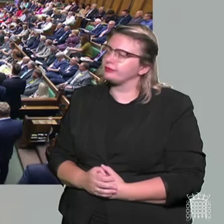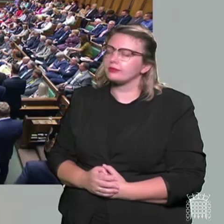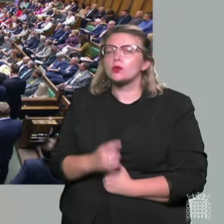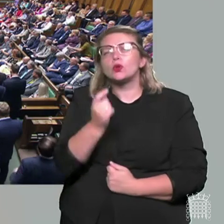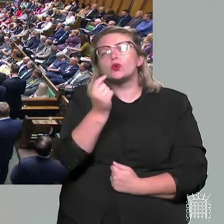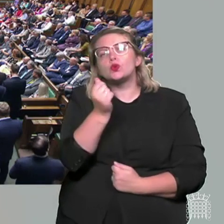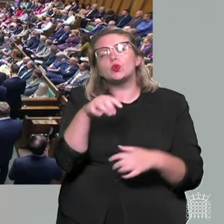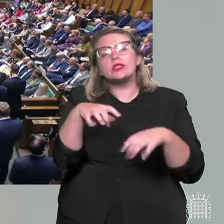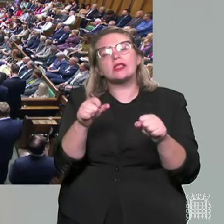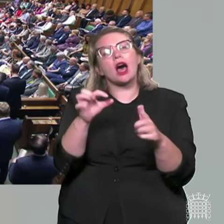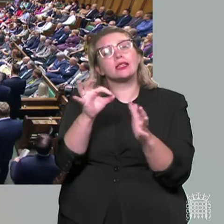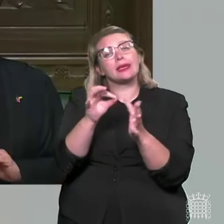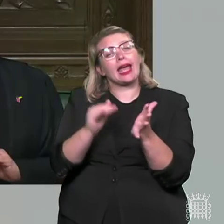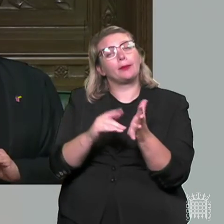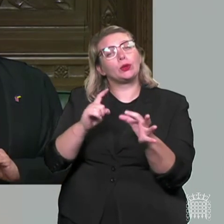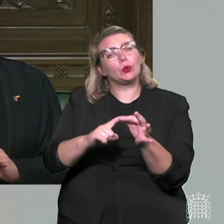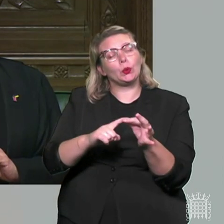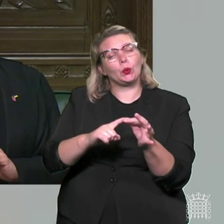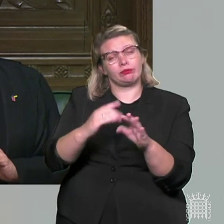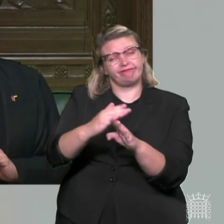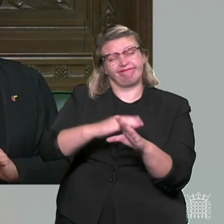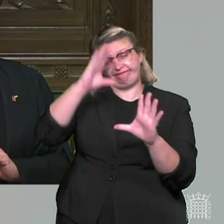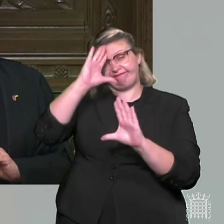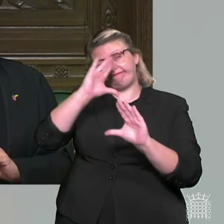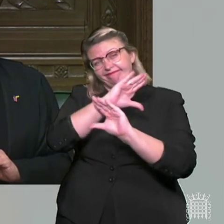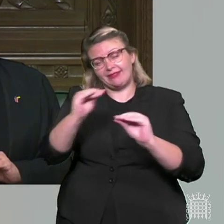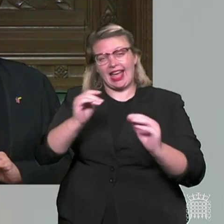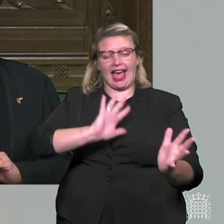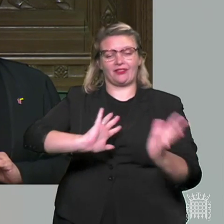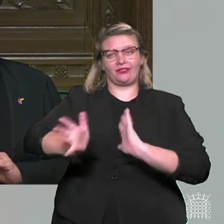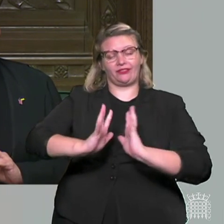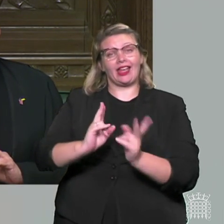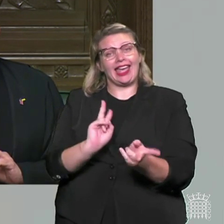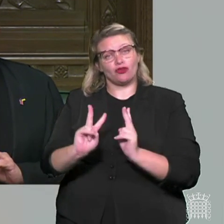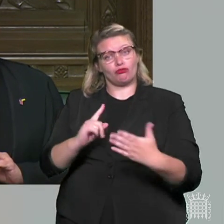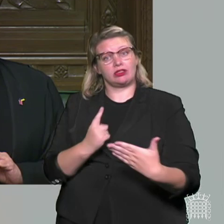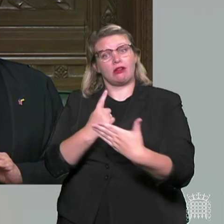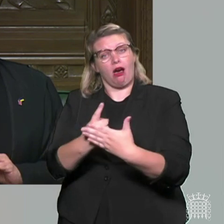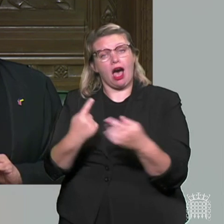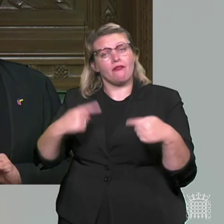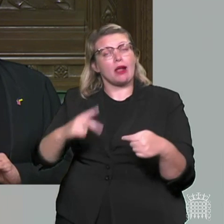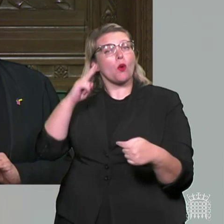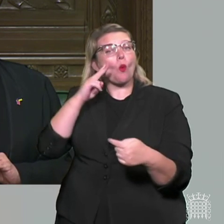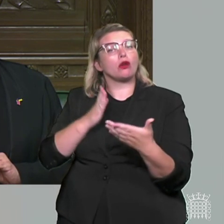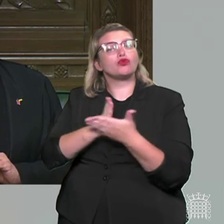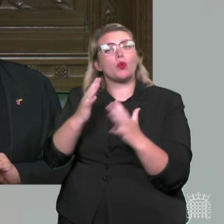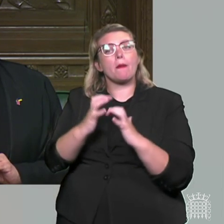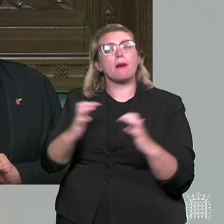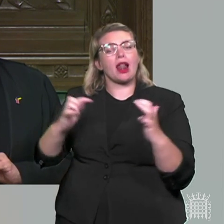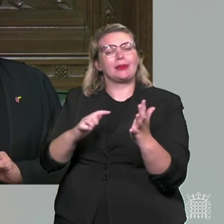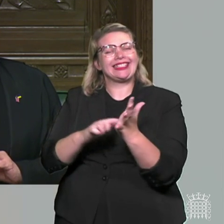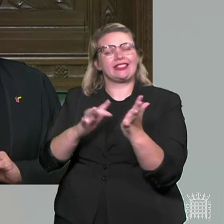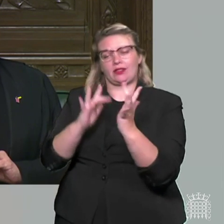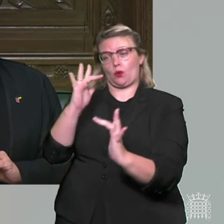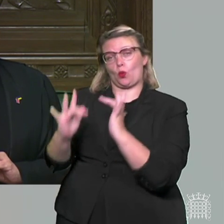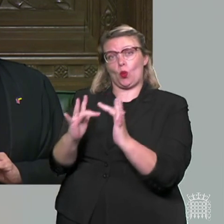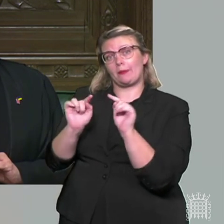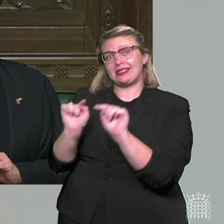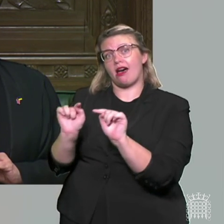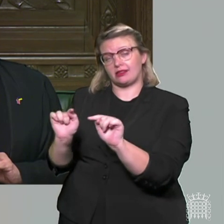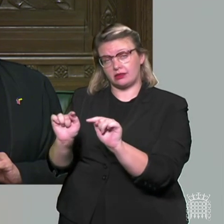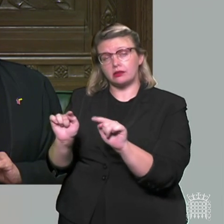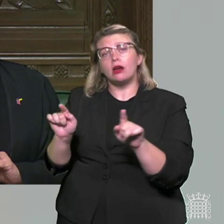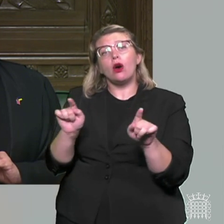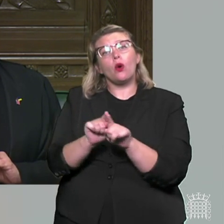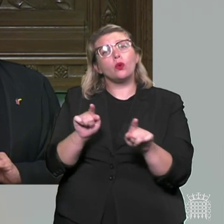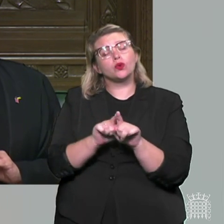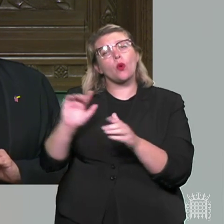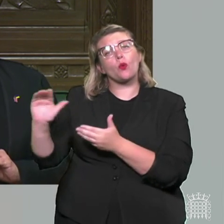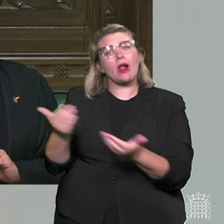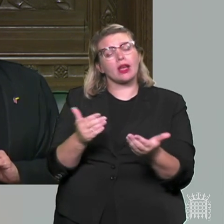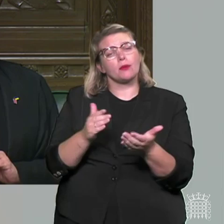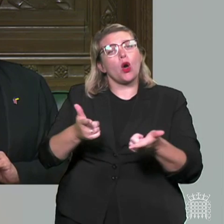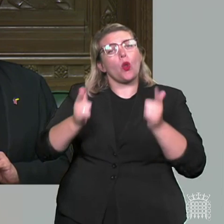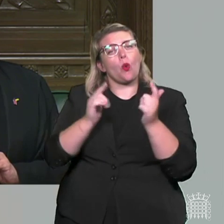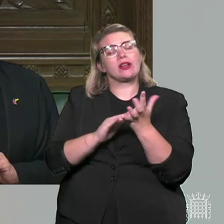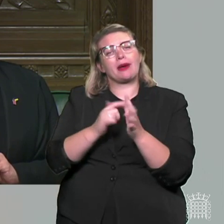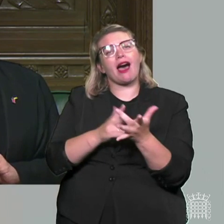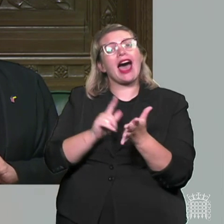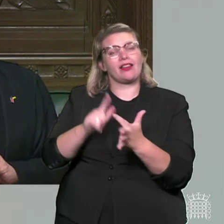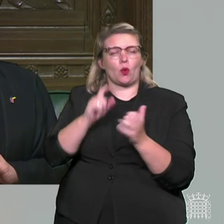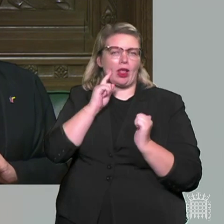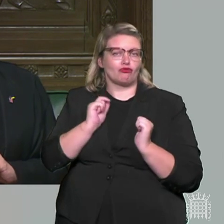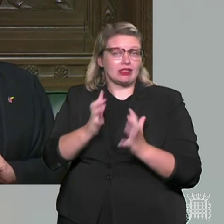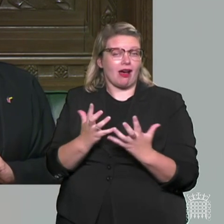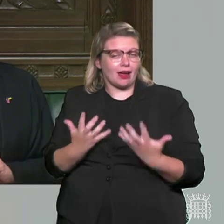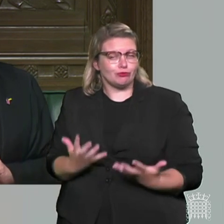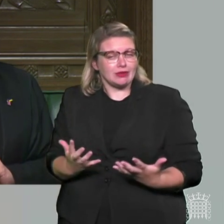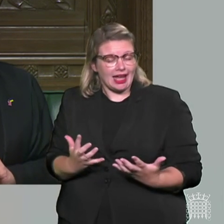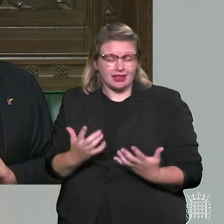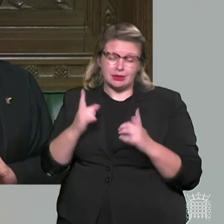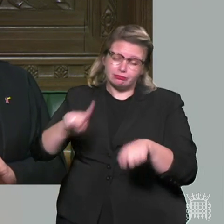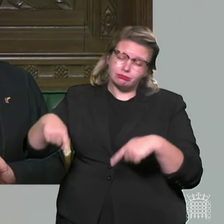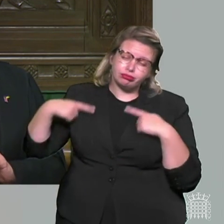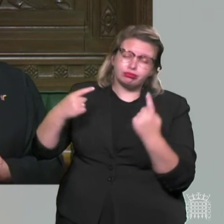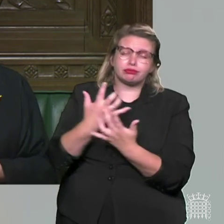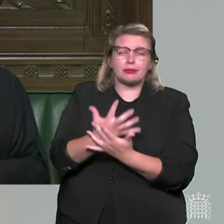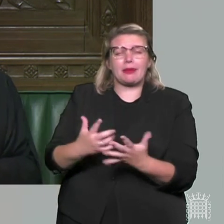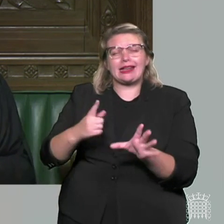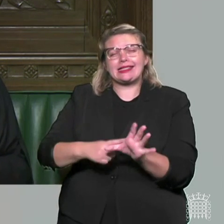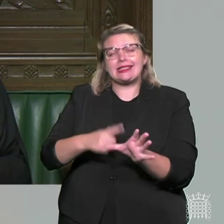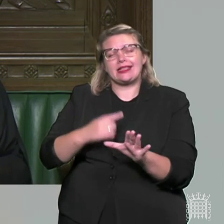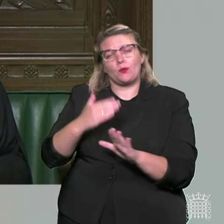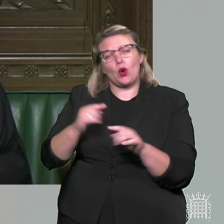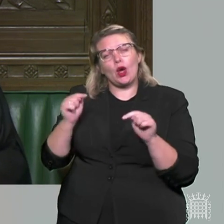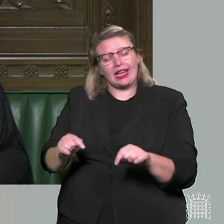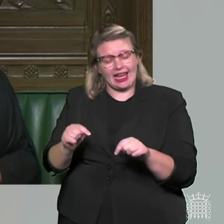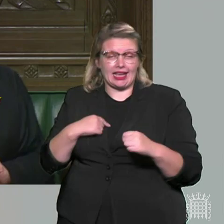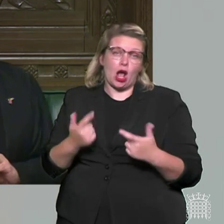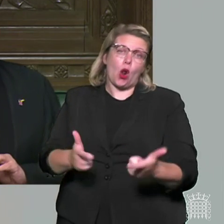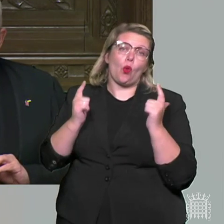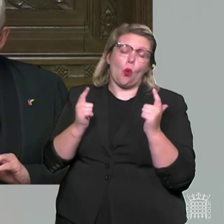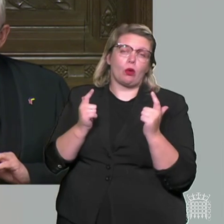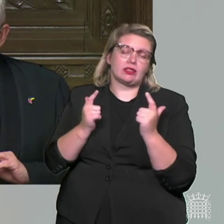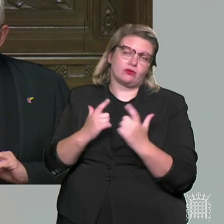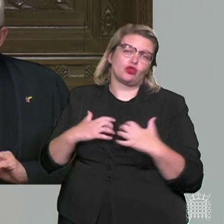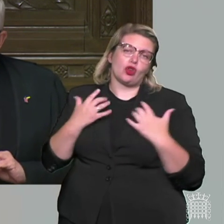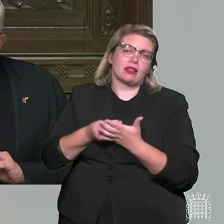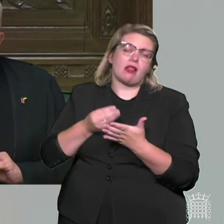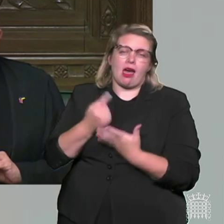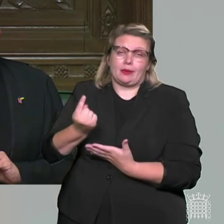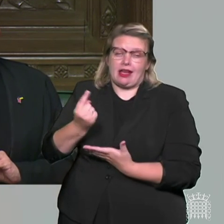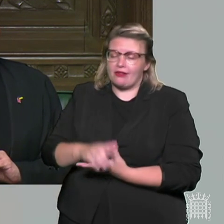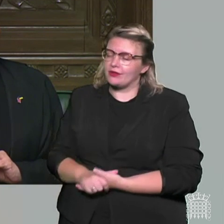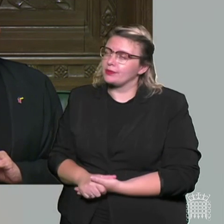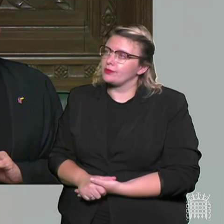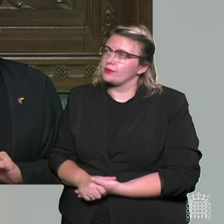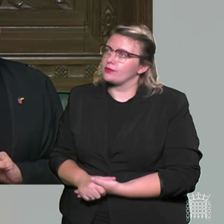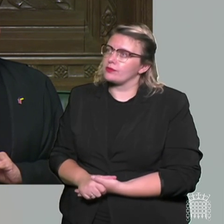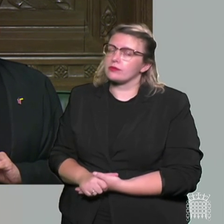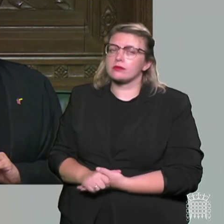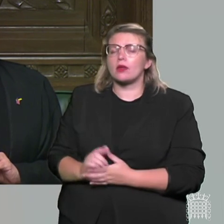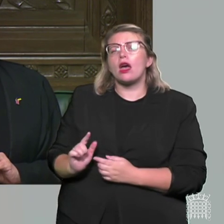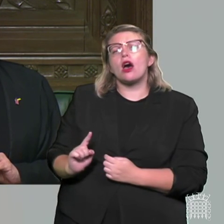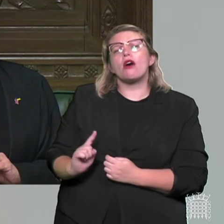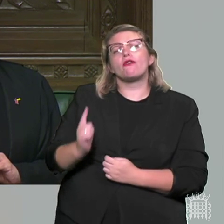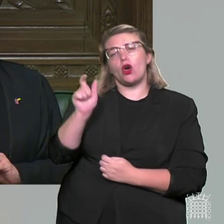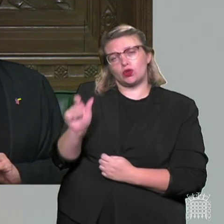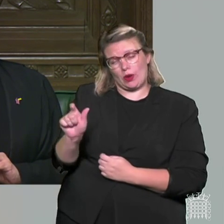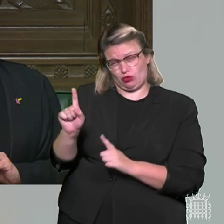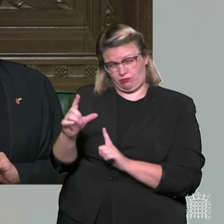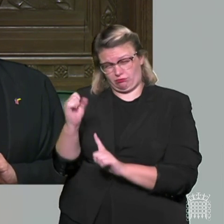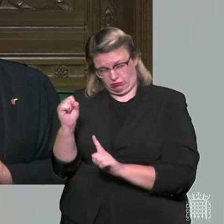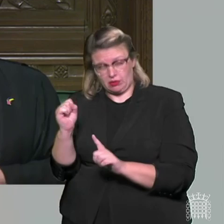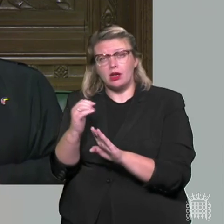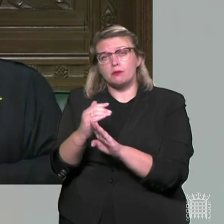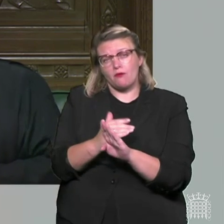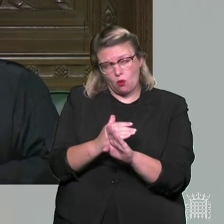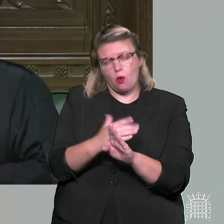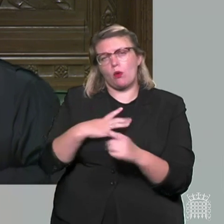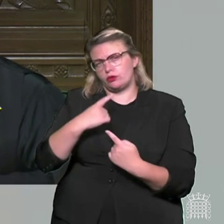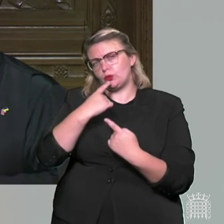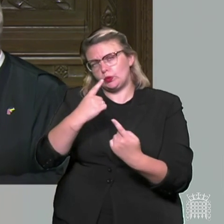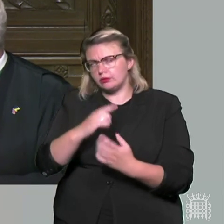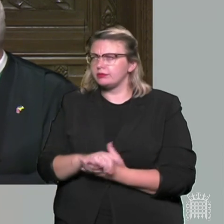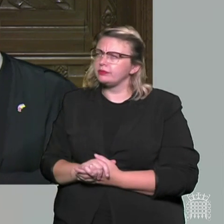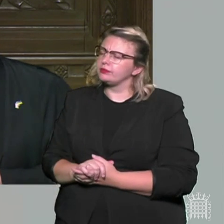If he will list his official engagements for Wednesday 20 July.